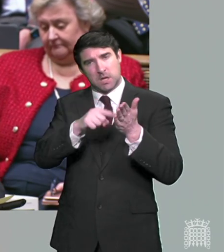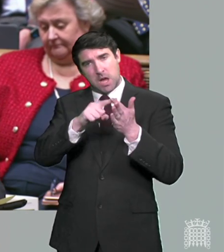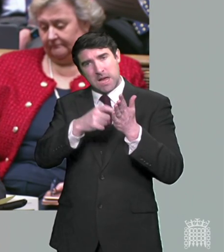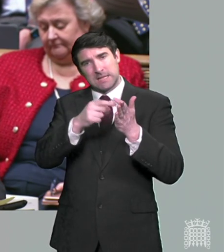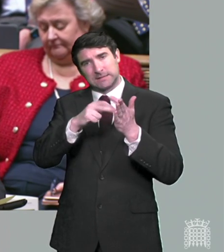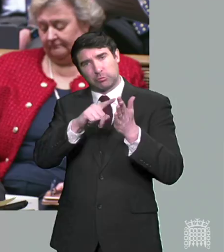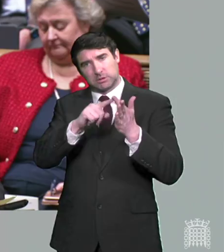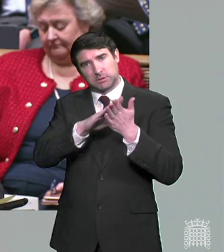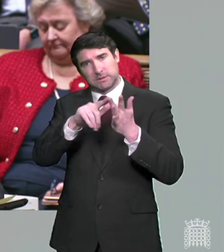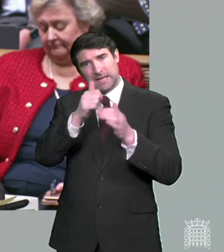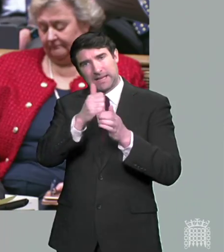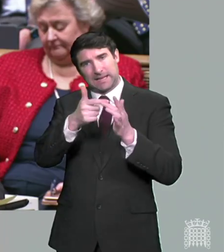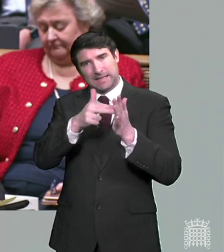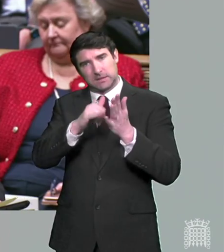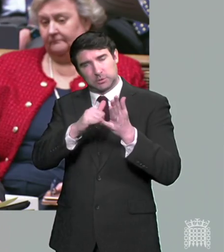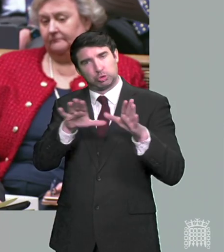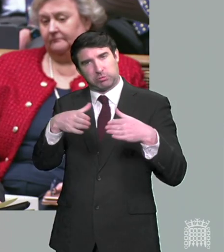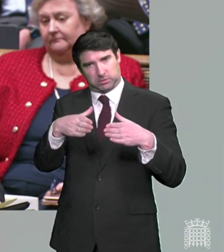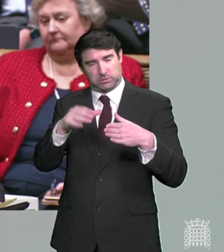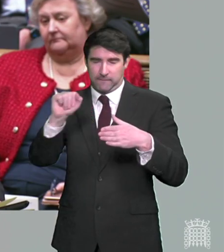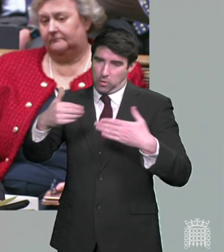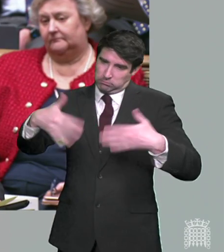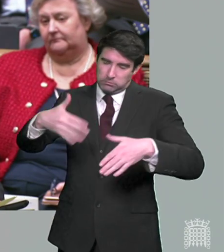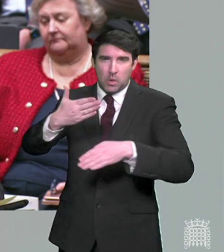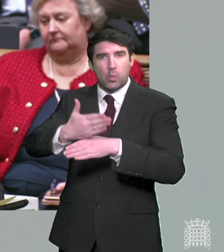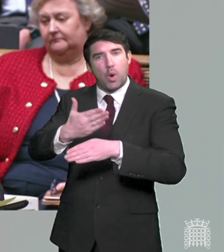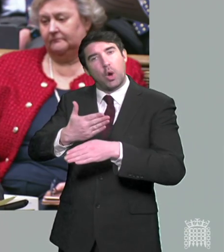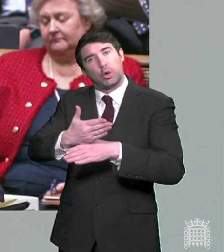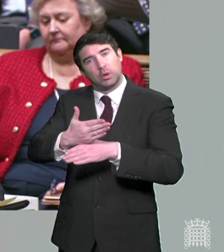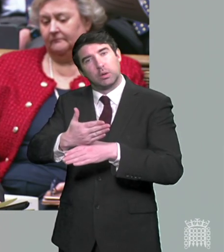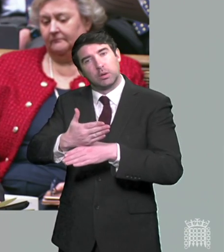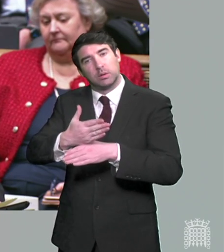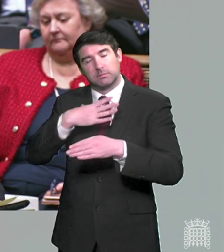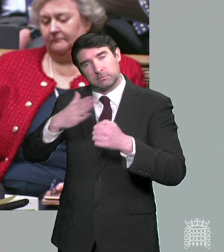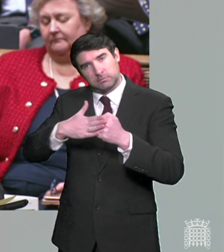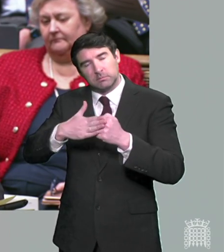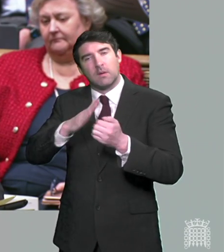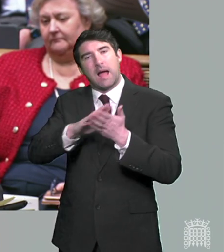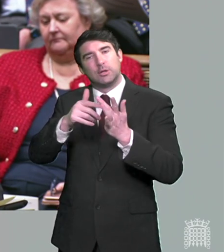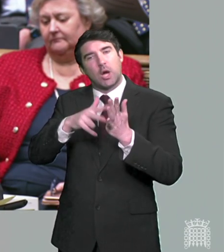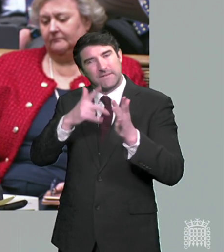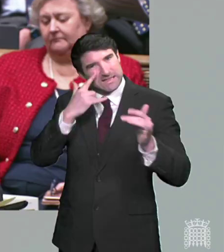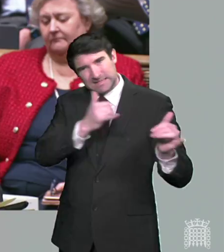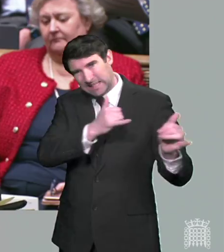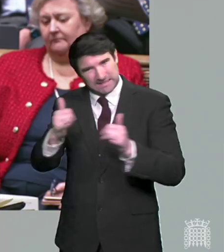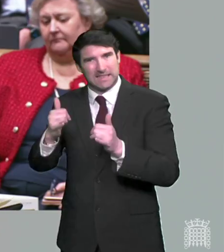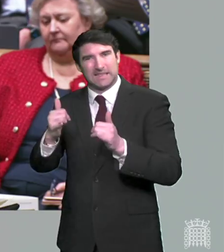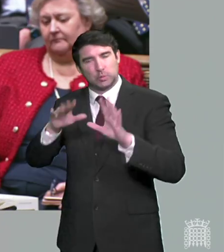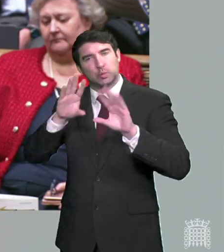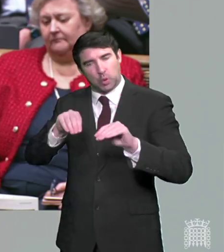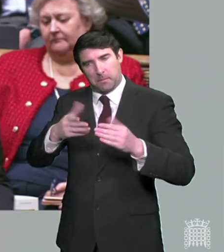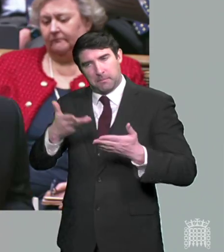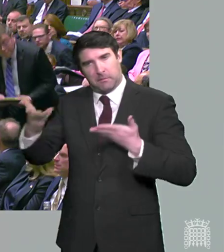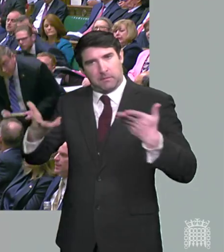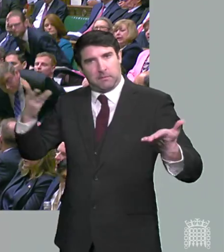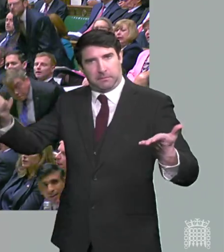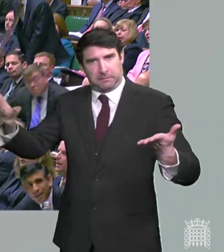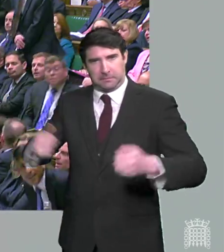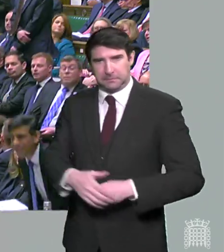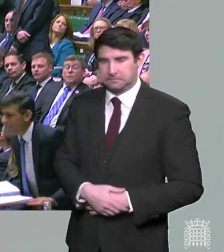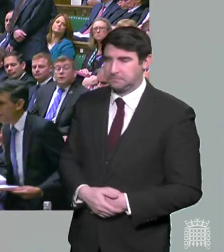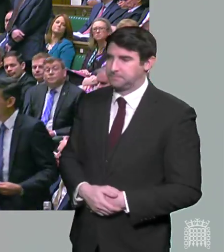And will he look to extend opt-out HIV testing to more areas of high prevalence so that we can help to discover more undiagnosed cases?